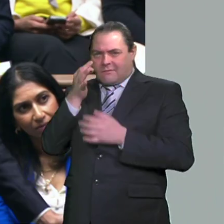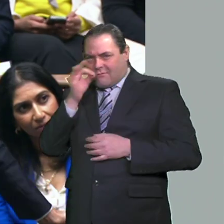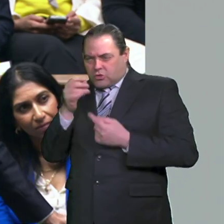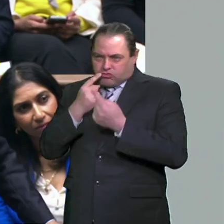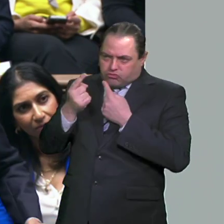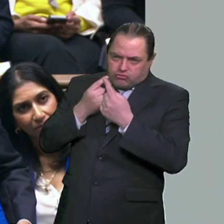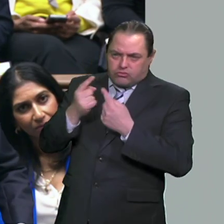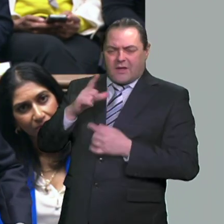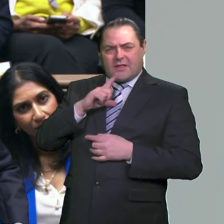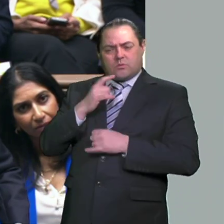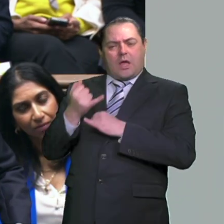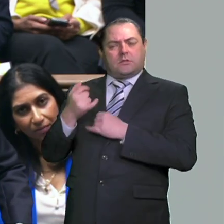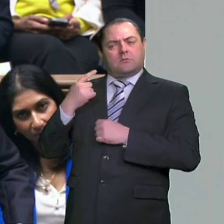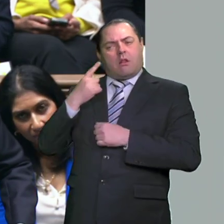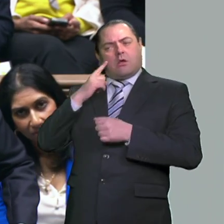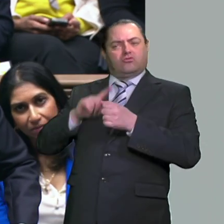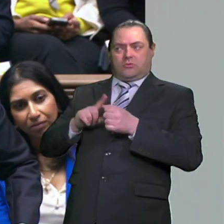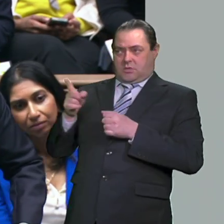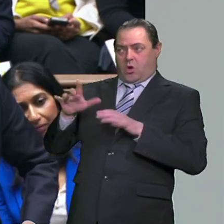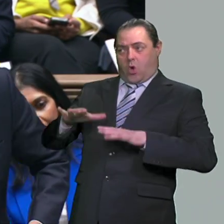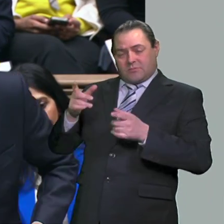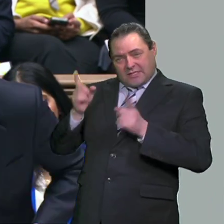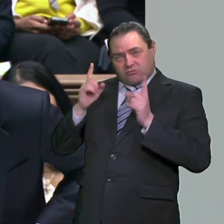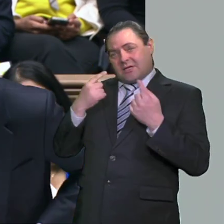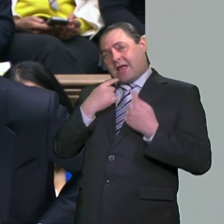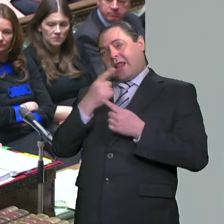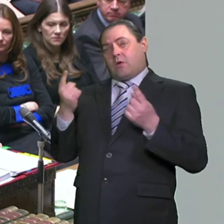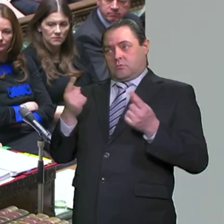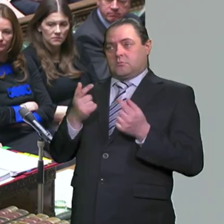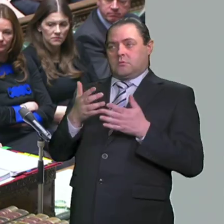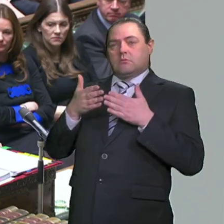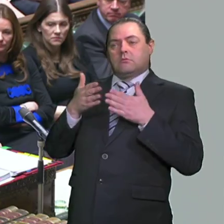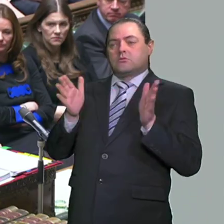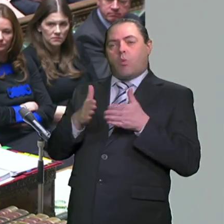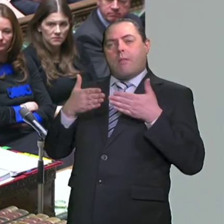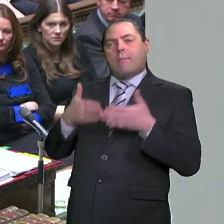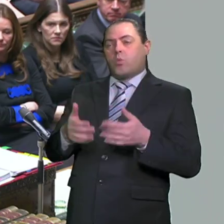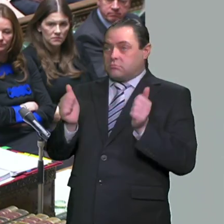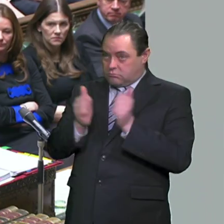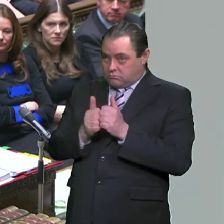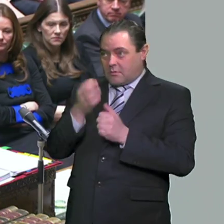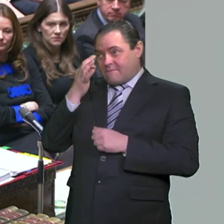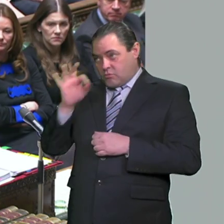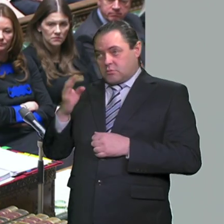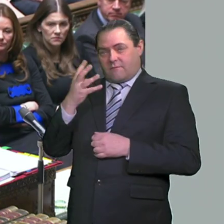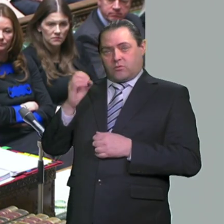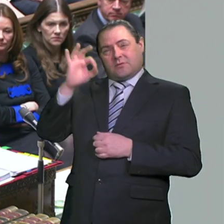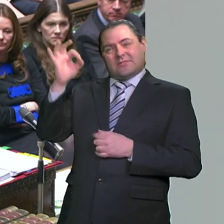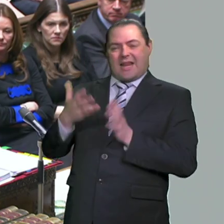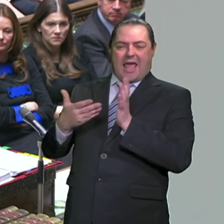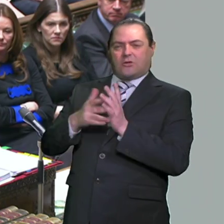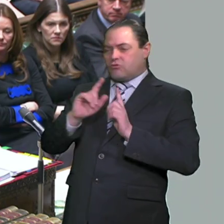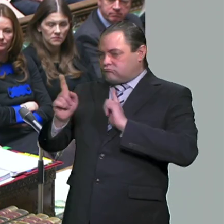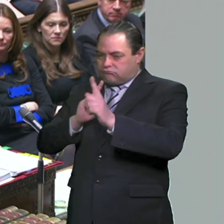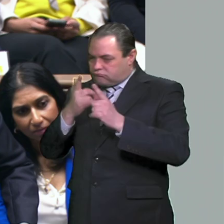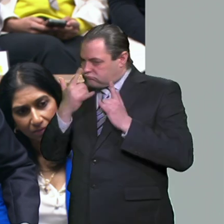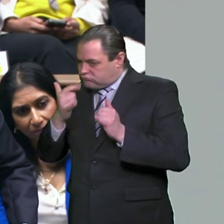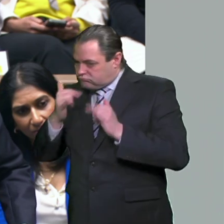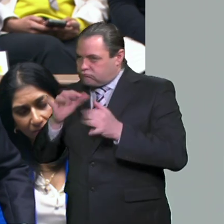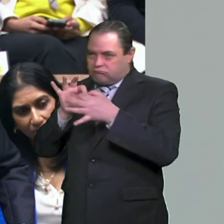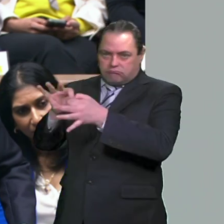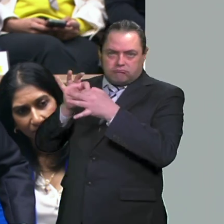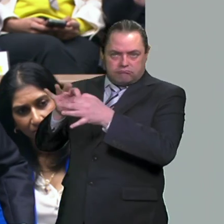That is why I was pleased at the end of last year that the Home Secretary and I announced the largest ever small boats deal with France, with a 40% increase in patrols and greater co-operation.